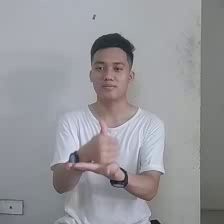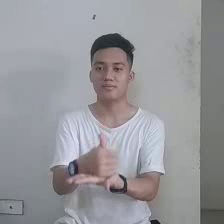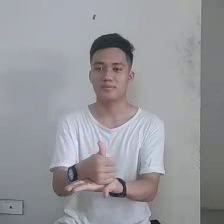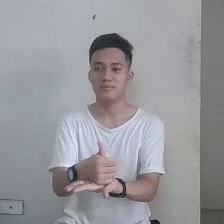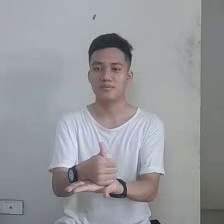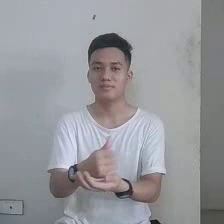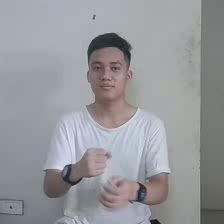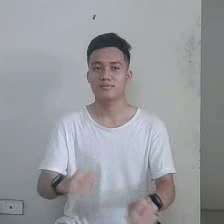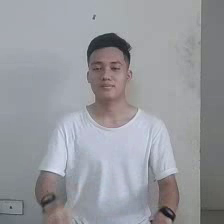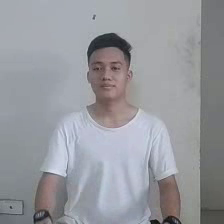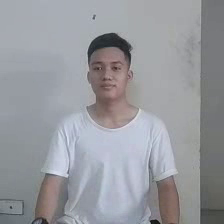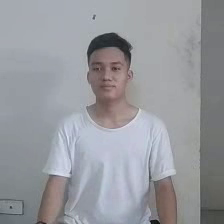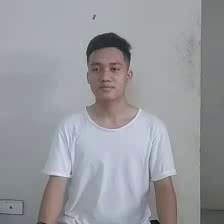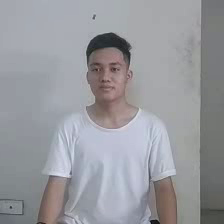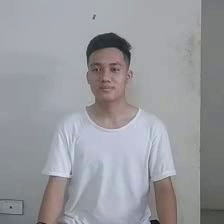Giúp